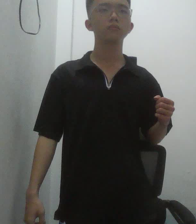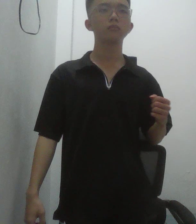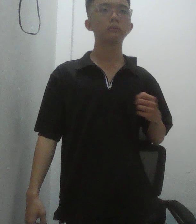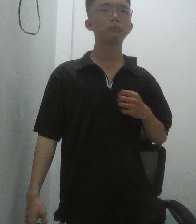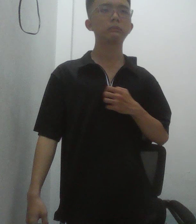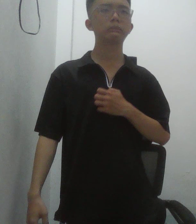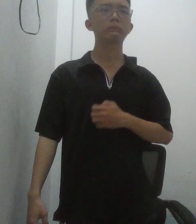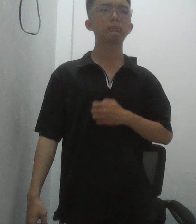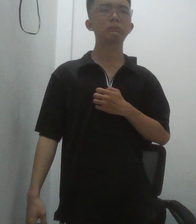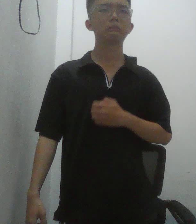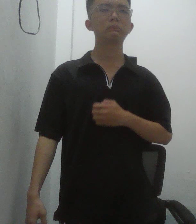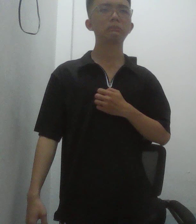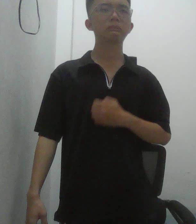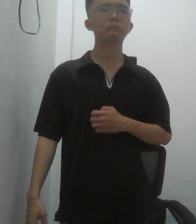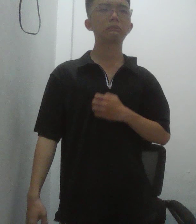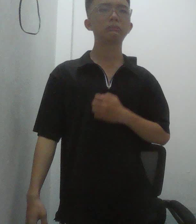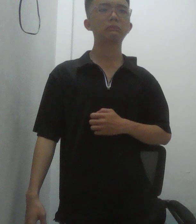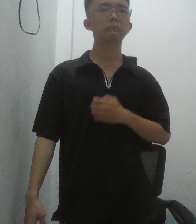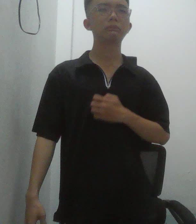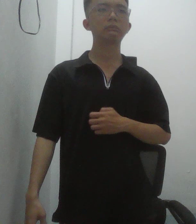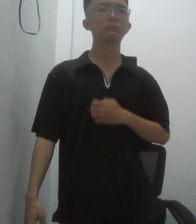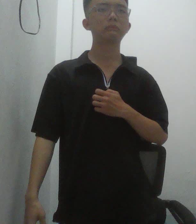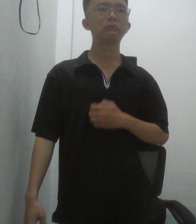ghen